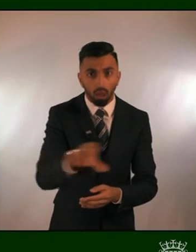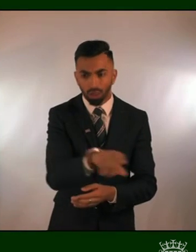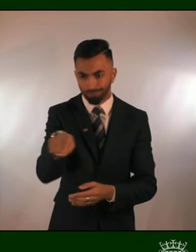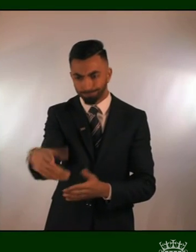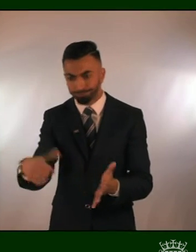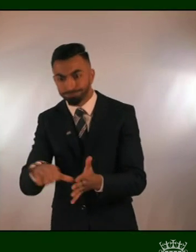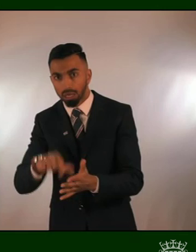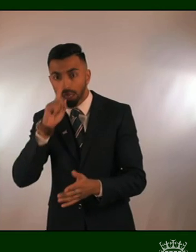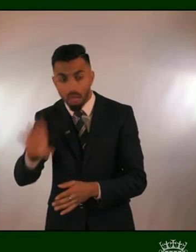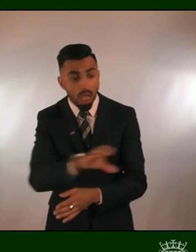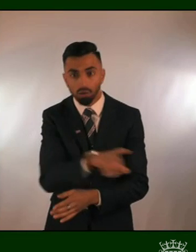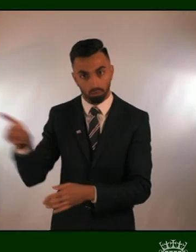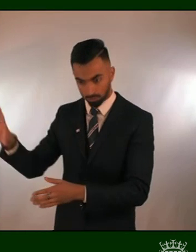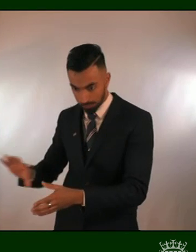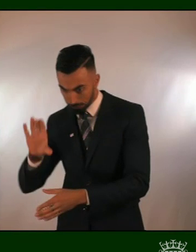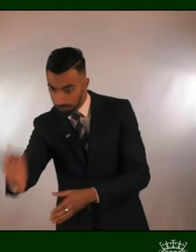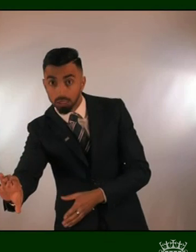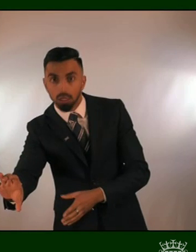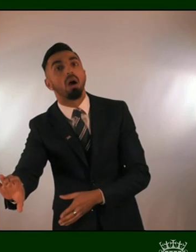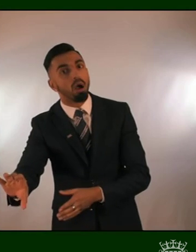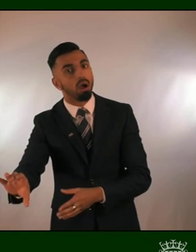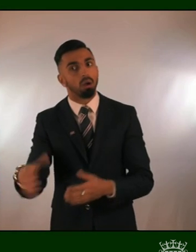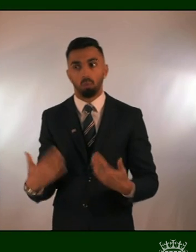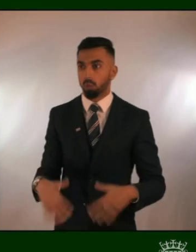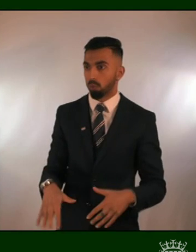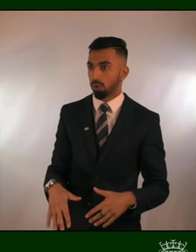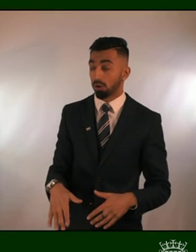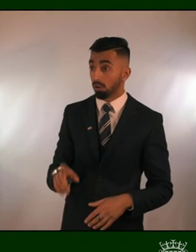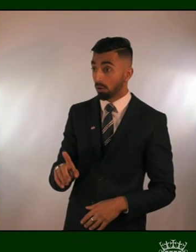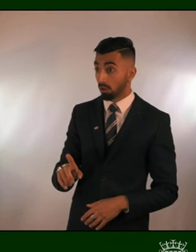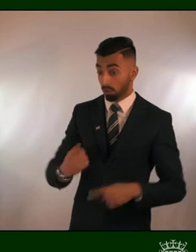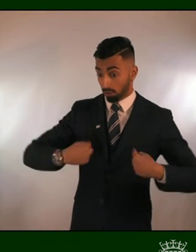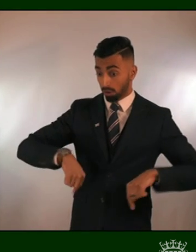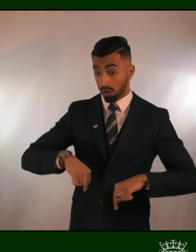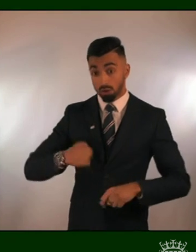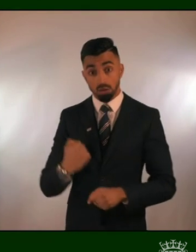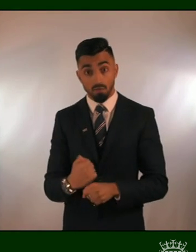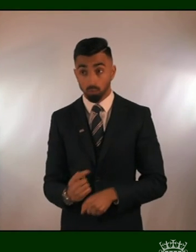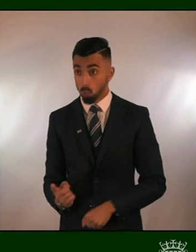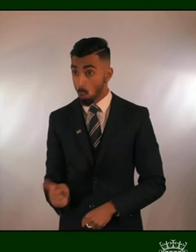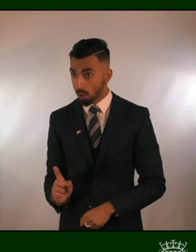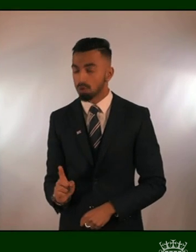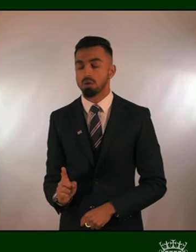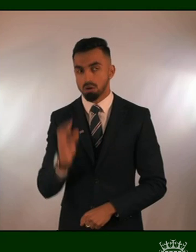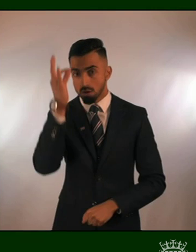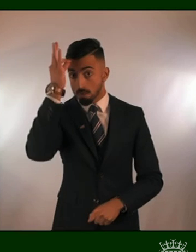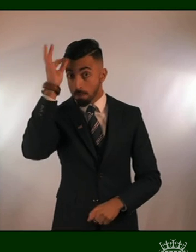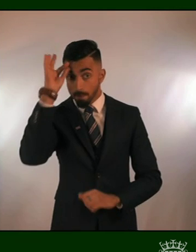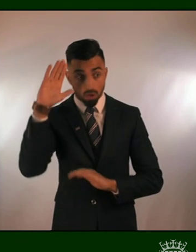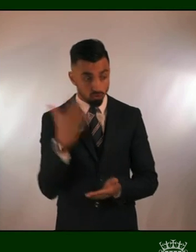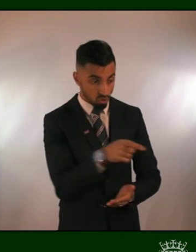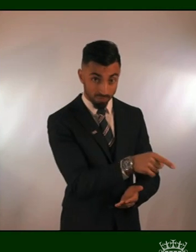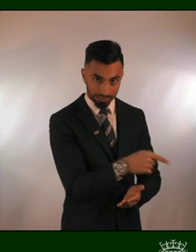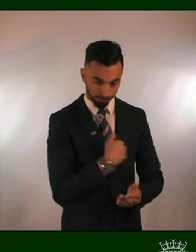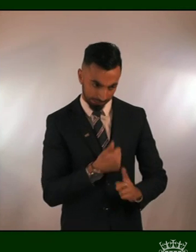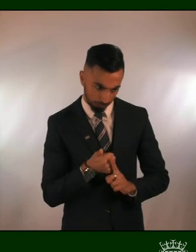The Government’s response will use fiscal action to support public services, households and businesses.